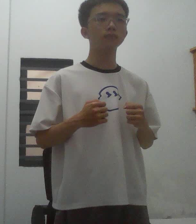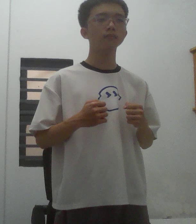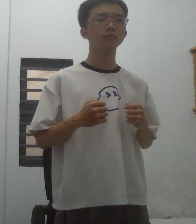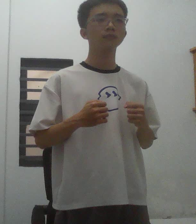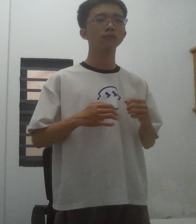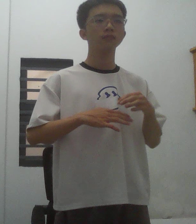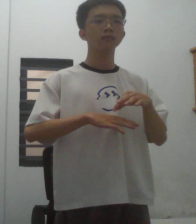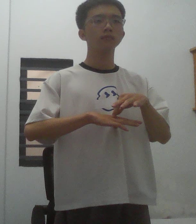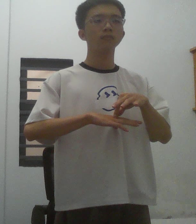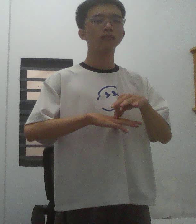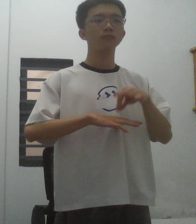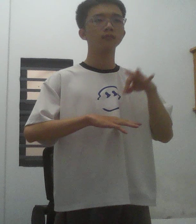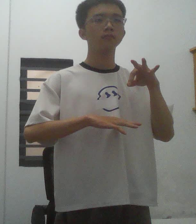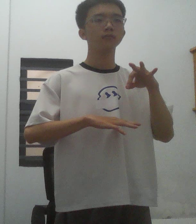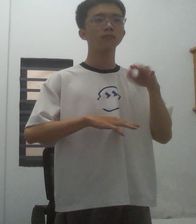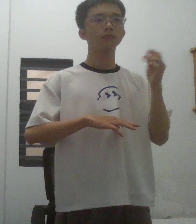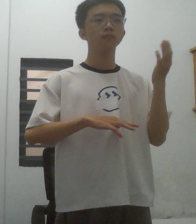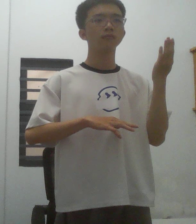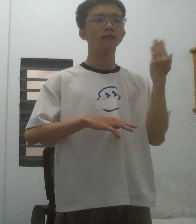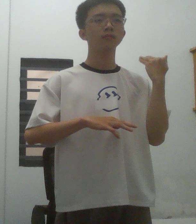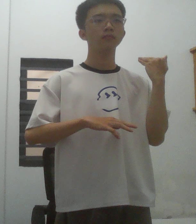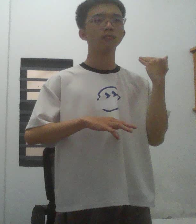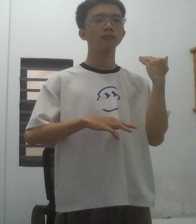tuan truoc